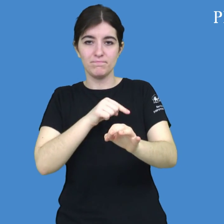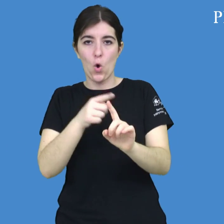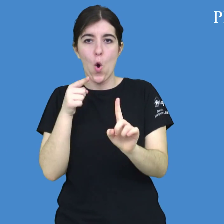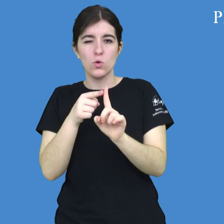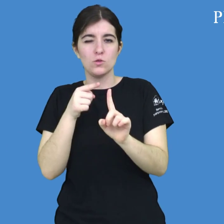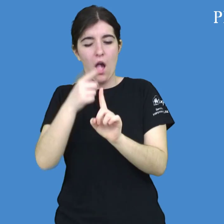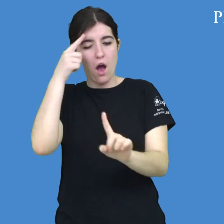usar